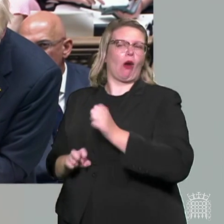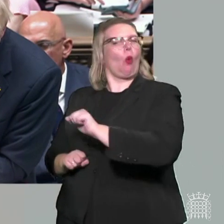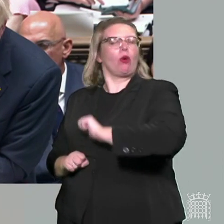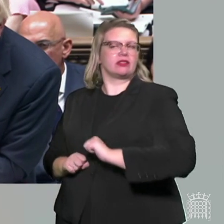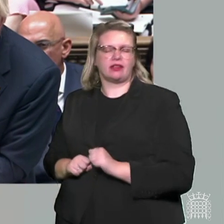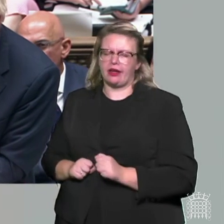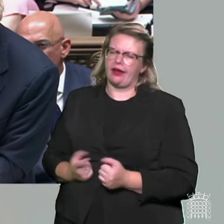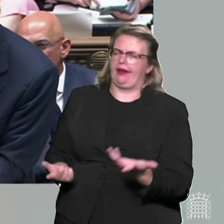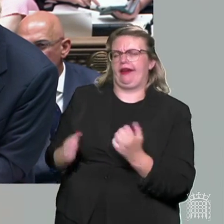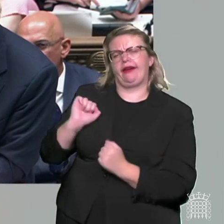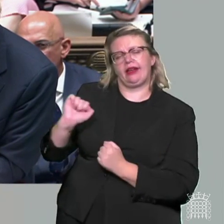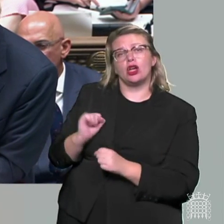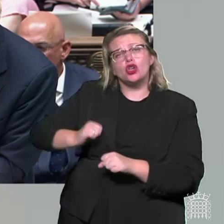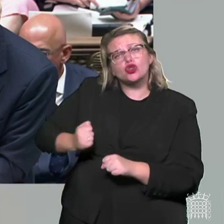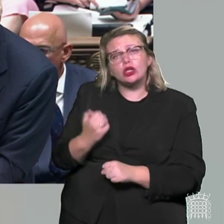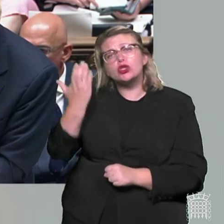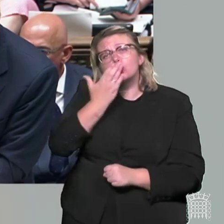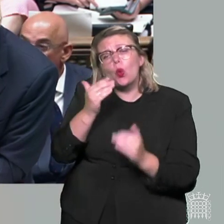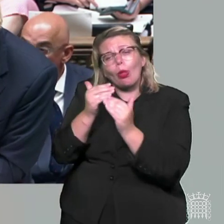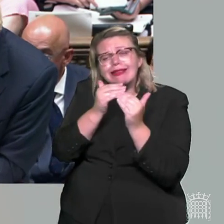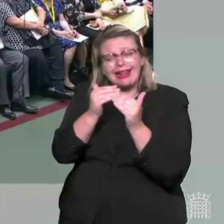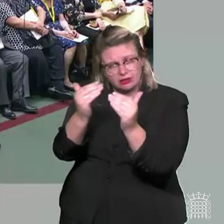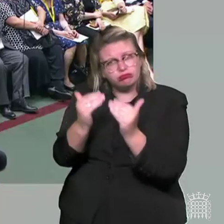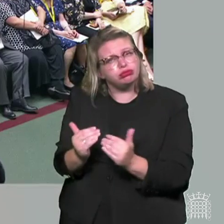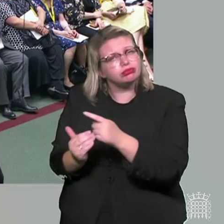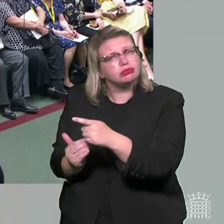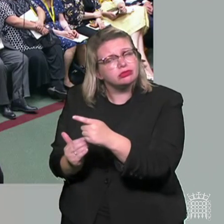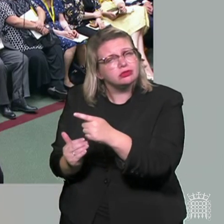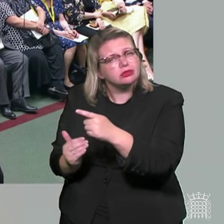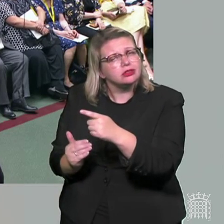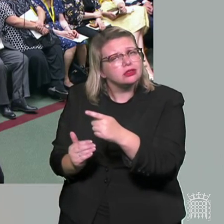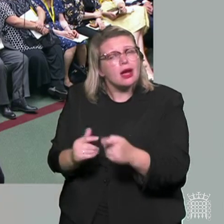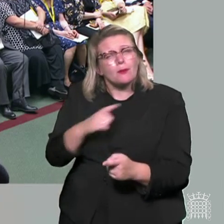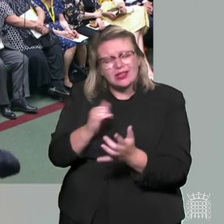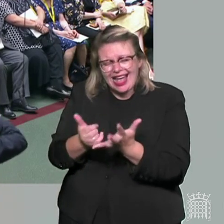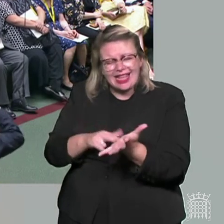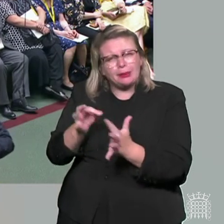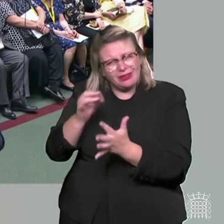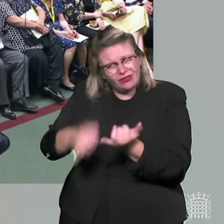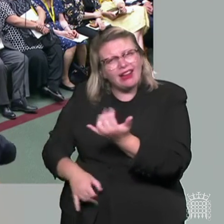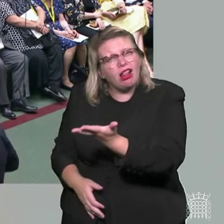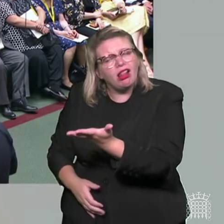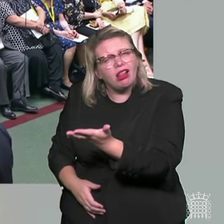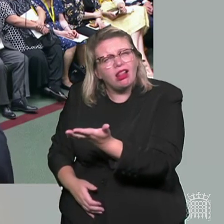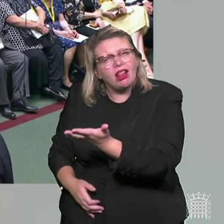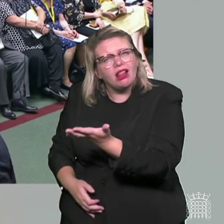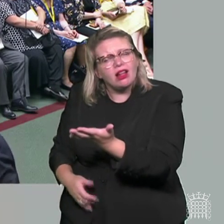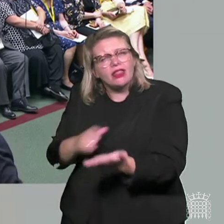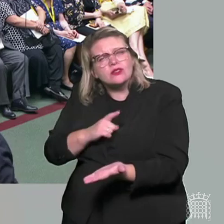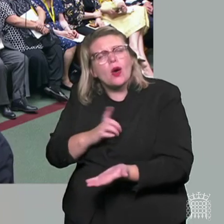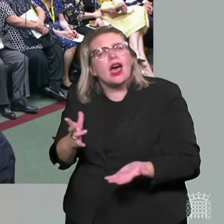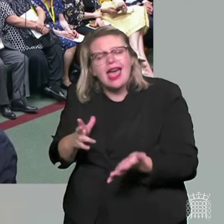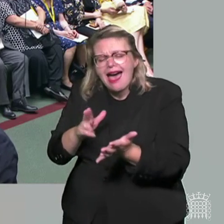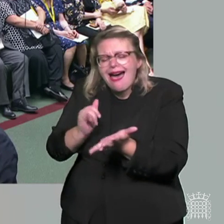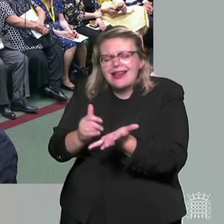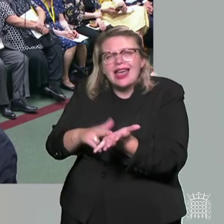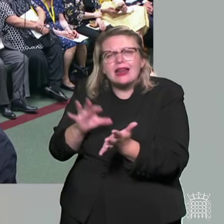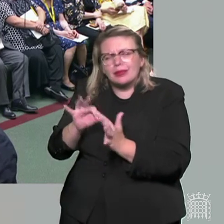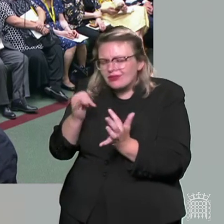I am afraid to say that Scottish school standards are not what they should be, because of the failure of the SNP.